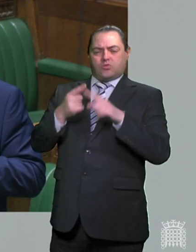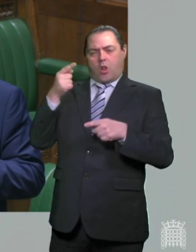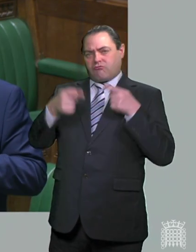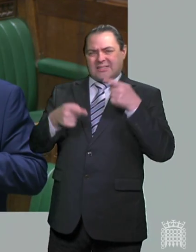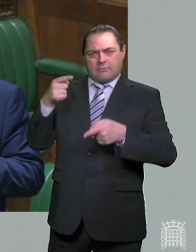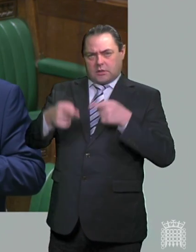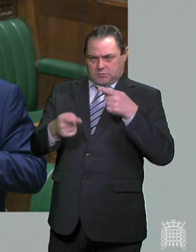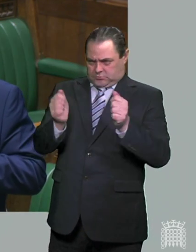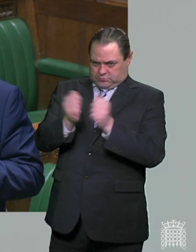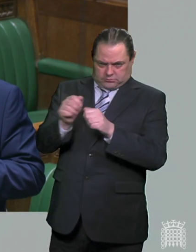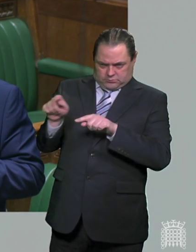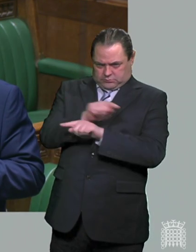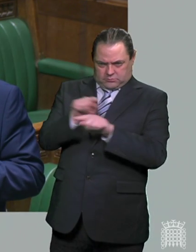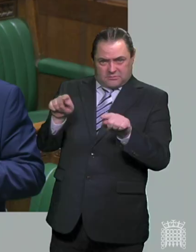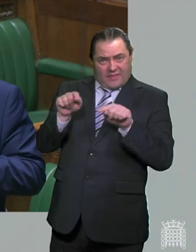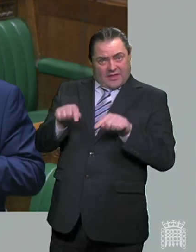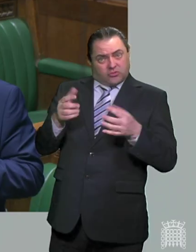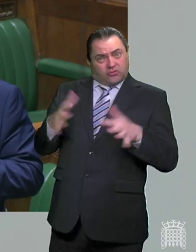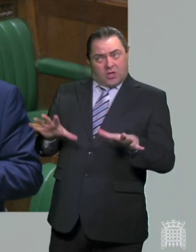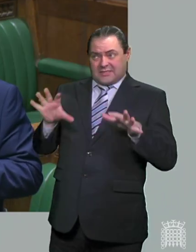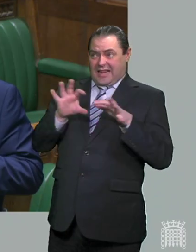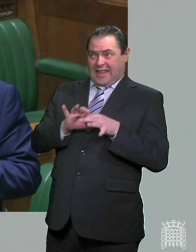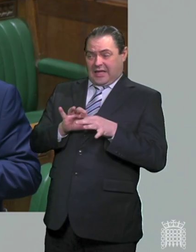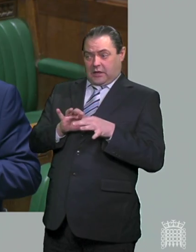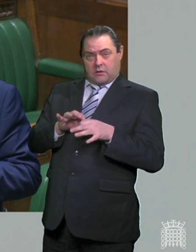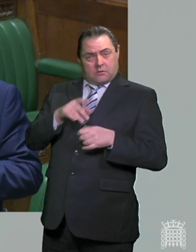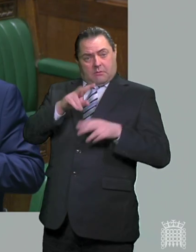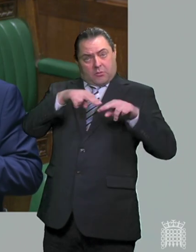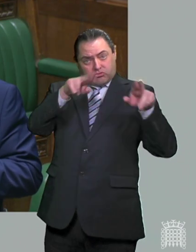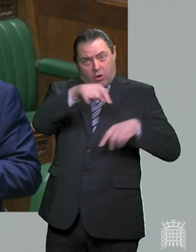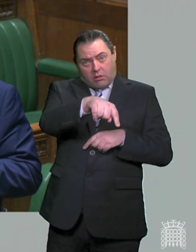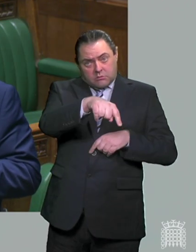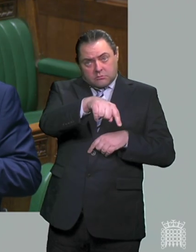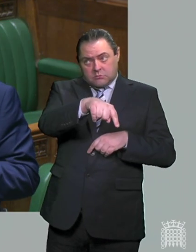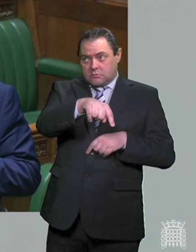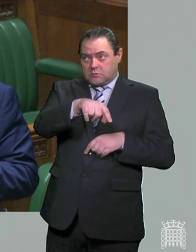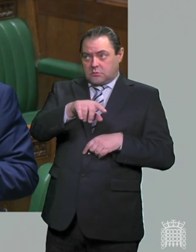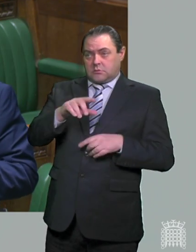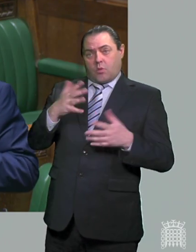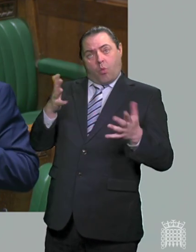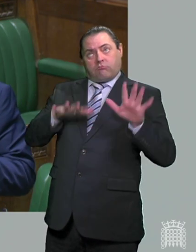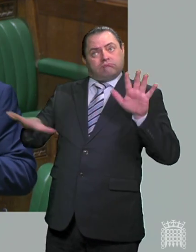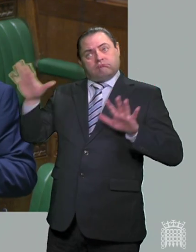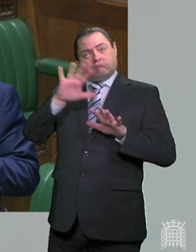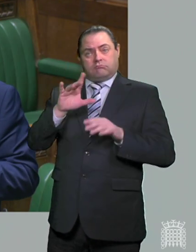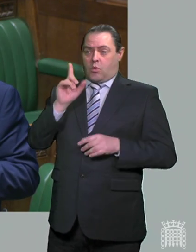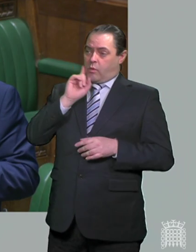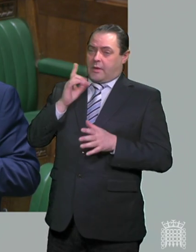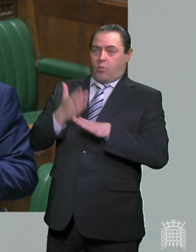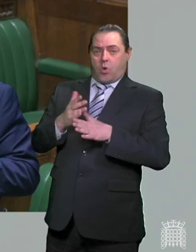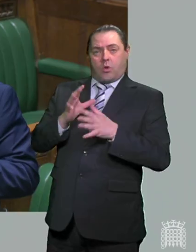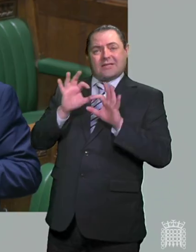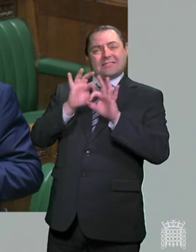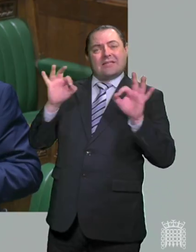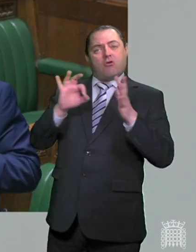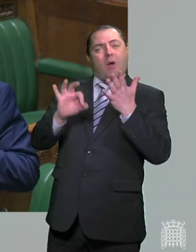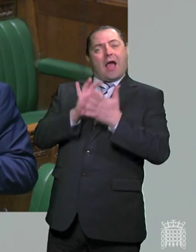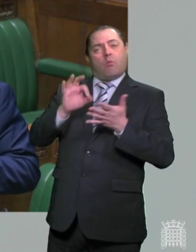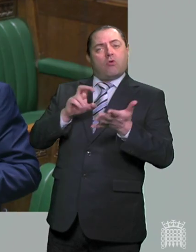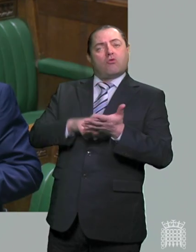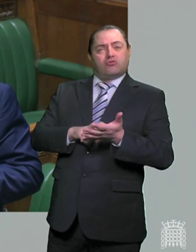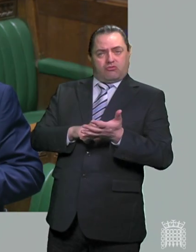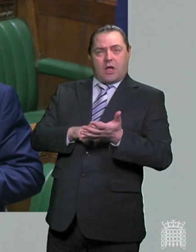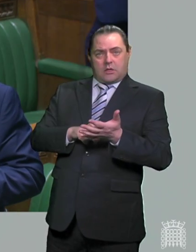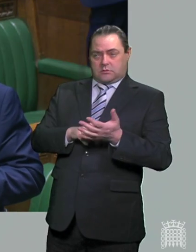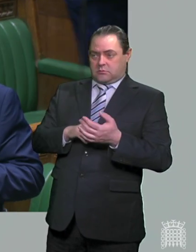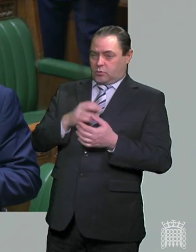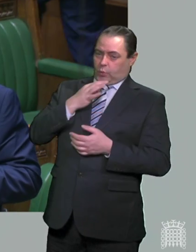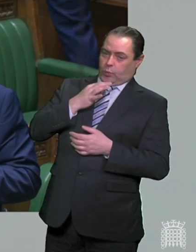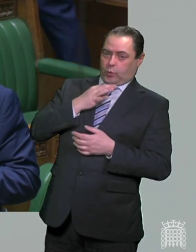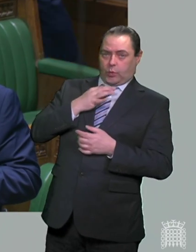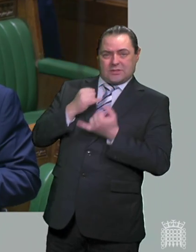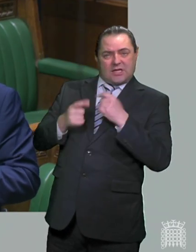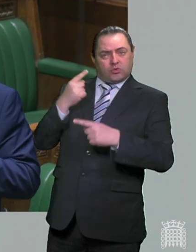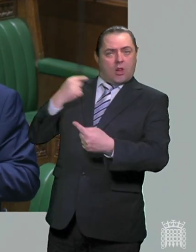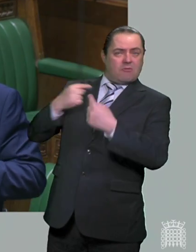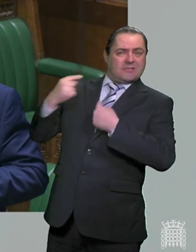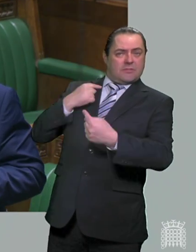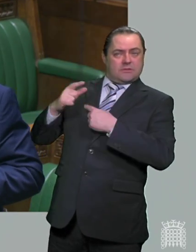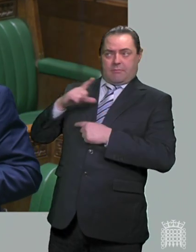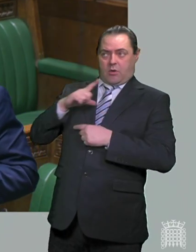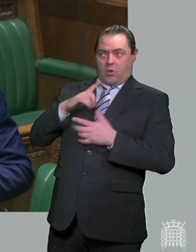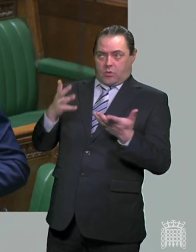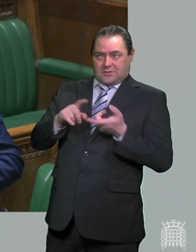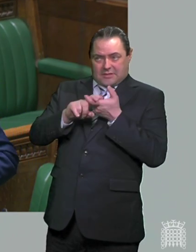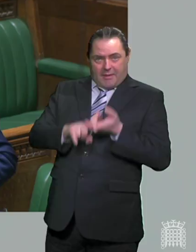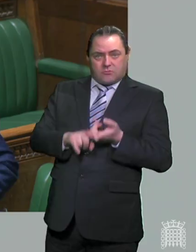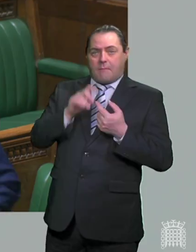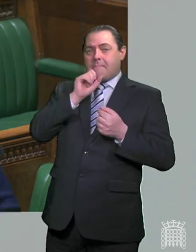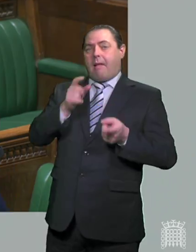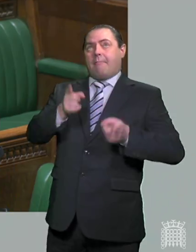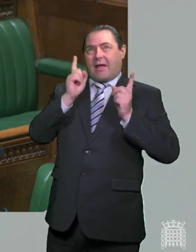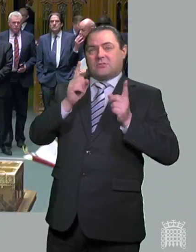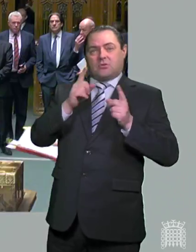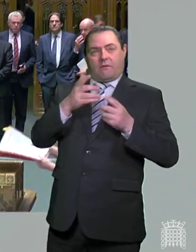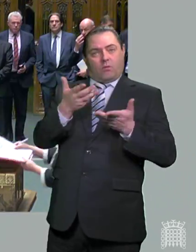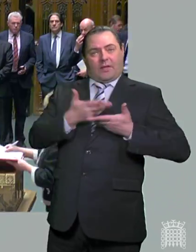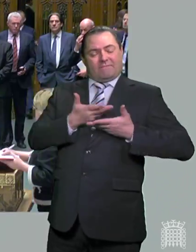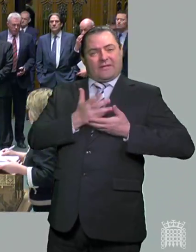Does the Minister believe that that is solely an issue of a toxic culture at McDonald’s, and will she look at whether women working on zero-hours contracts across the economy are at increased risk of experiencing sexual harassment because of depending on male managers for future shifts?